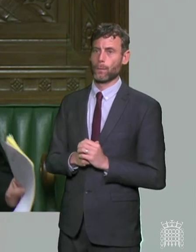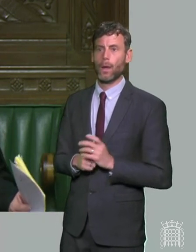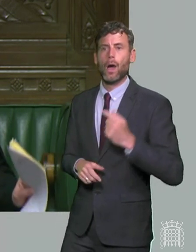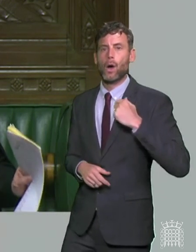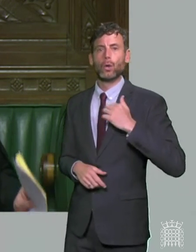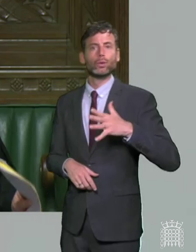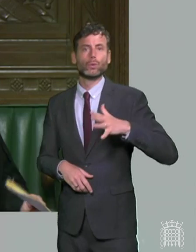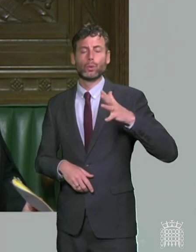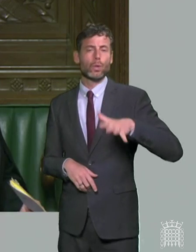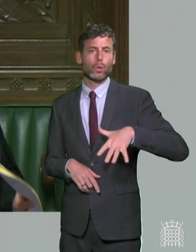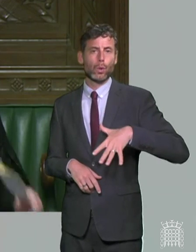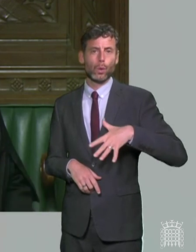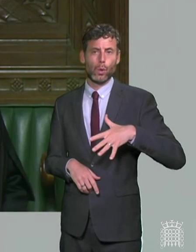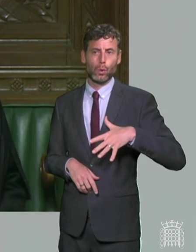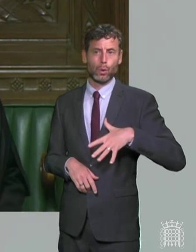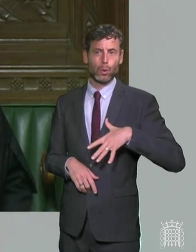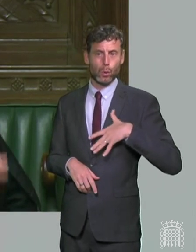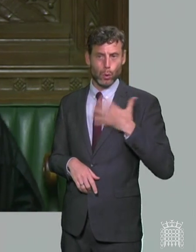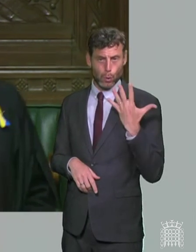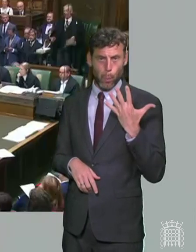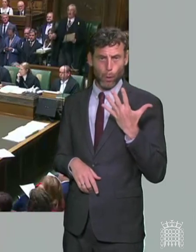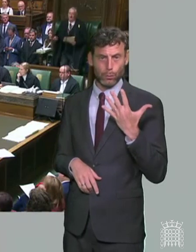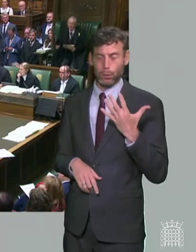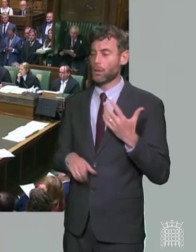We do not want to see empty Front Benches.